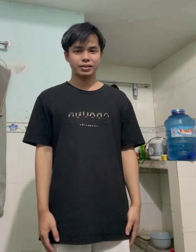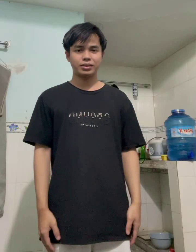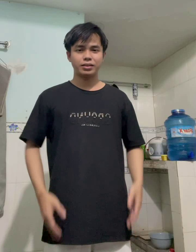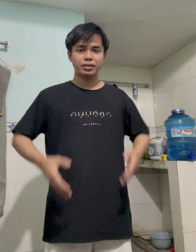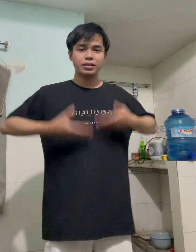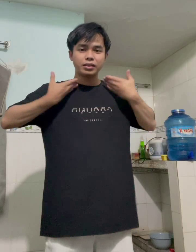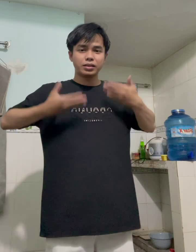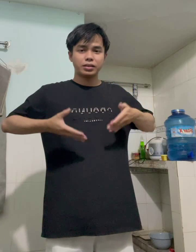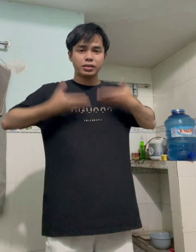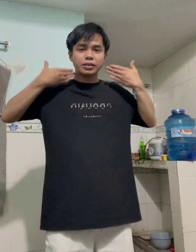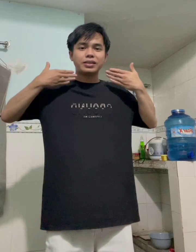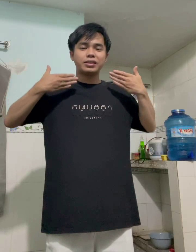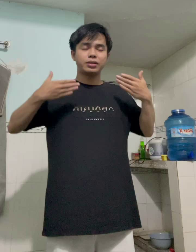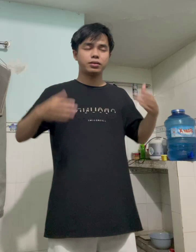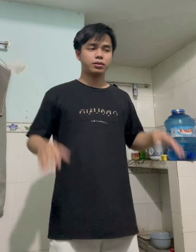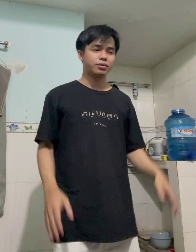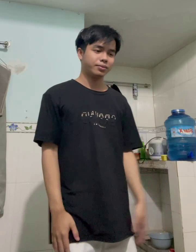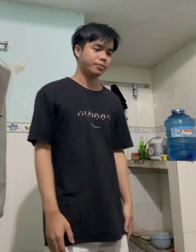vui ve